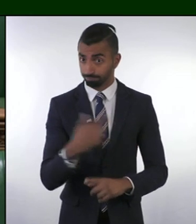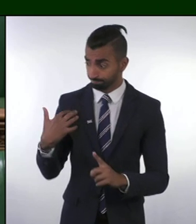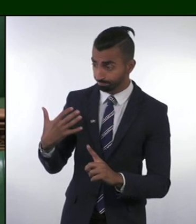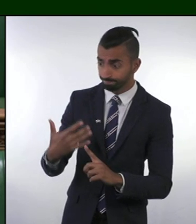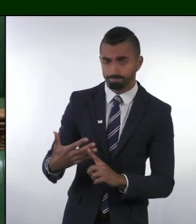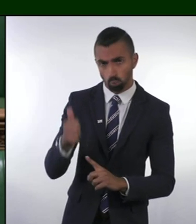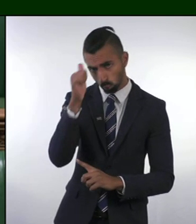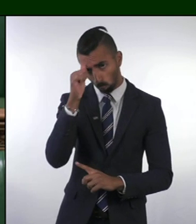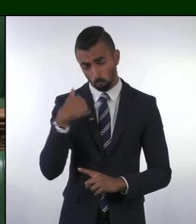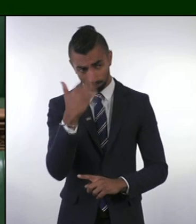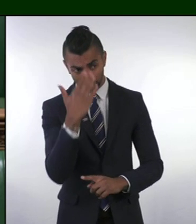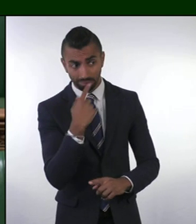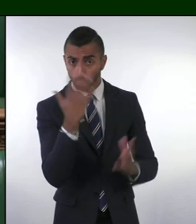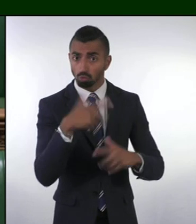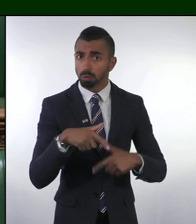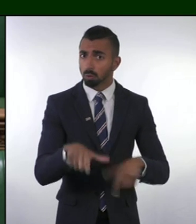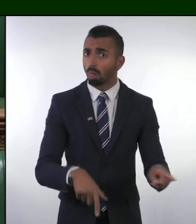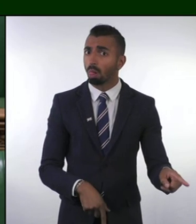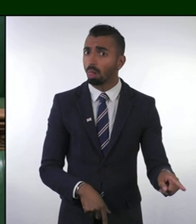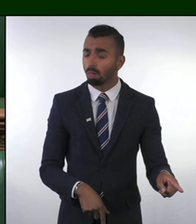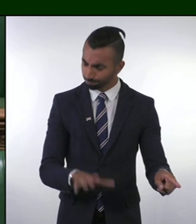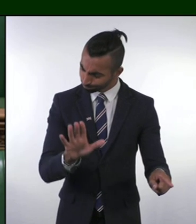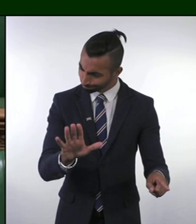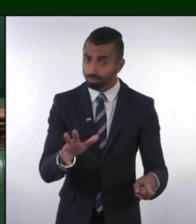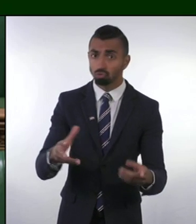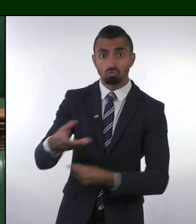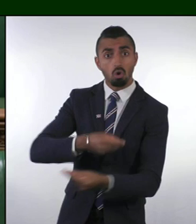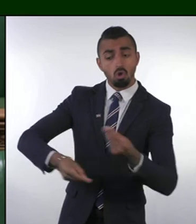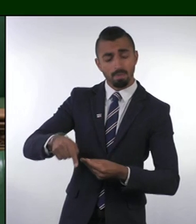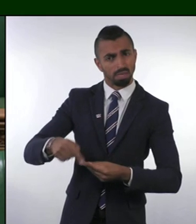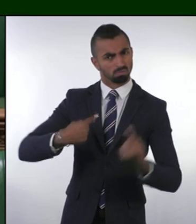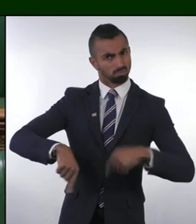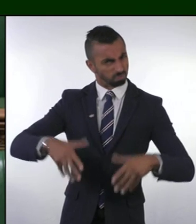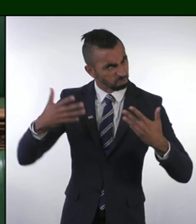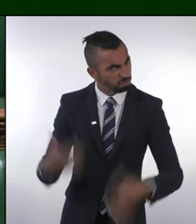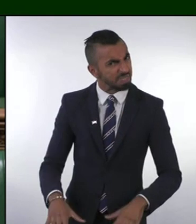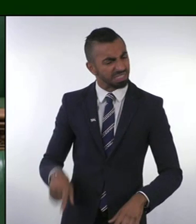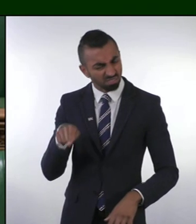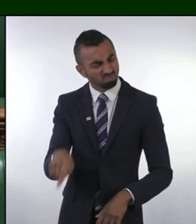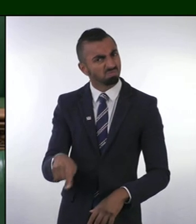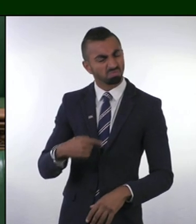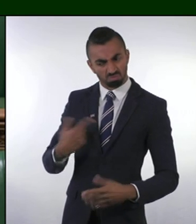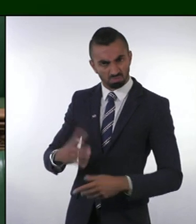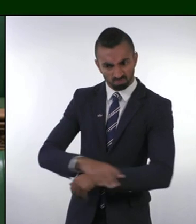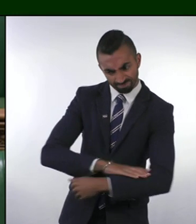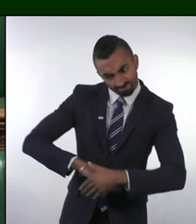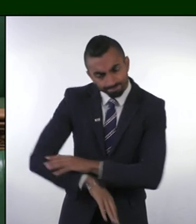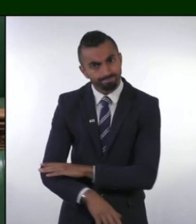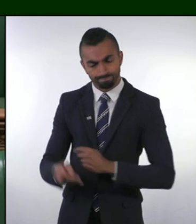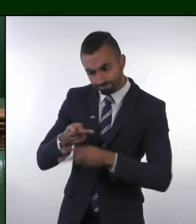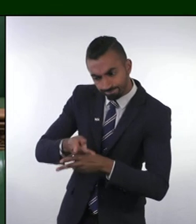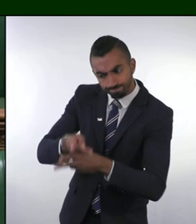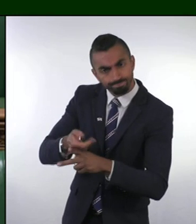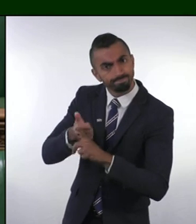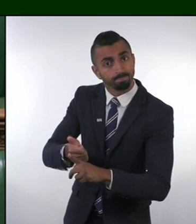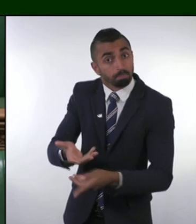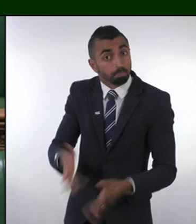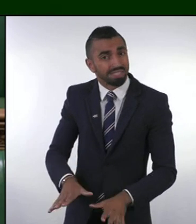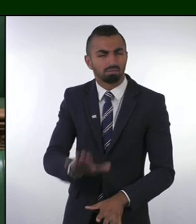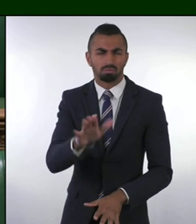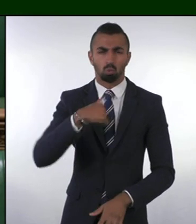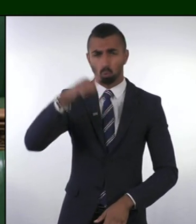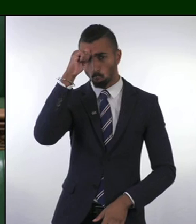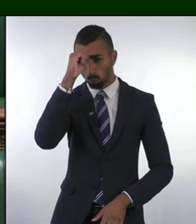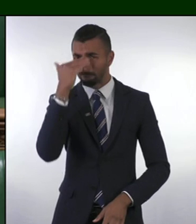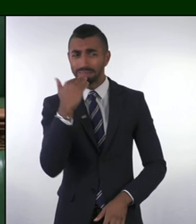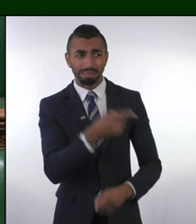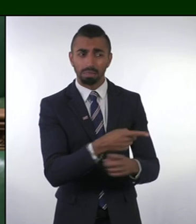We have taken decisive action to protect our economy, but people are anxious about losing their jobs and about unemployment rising.